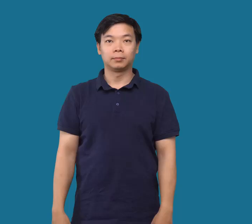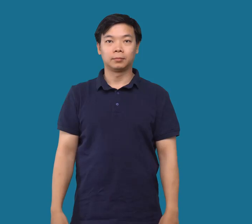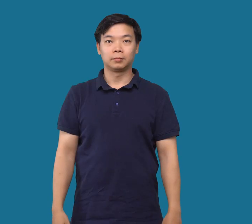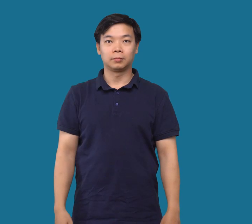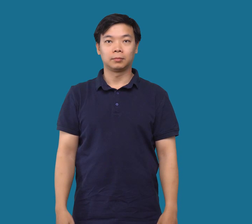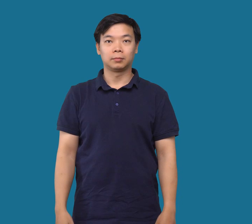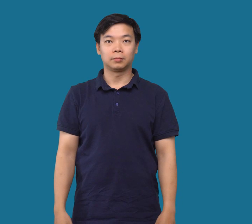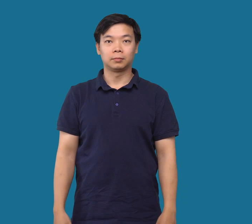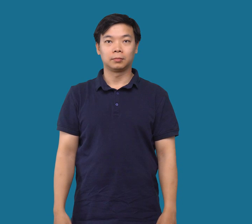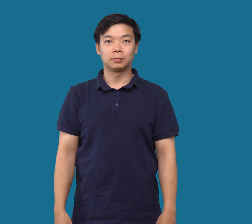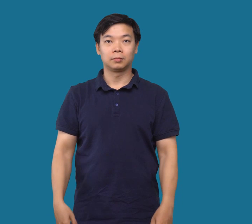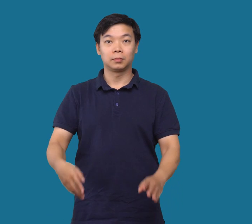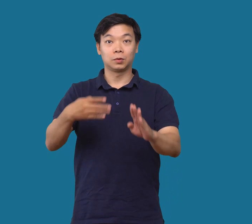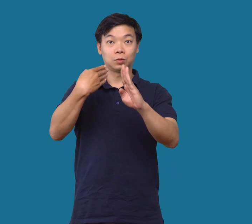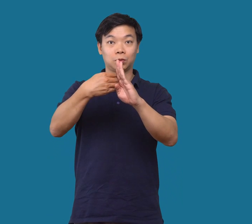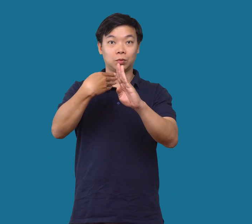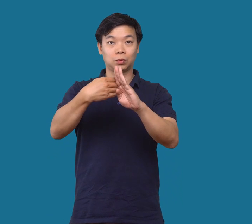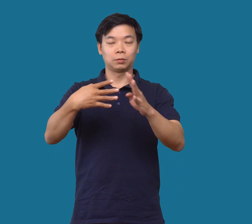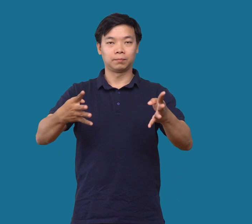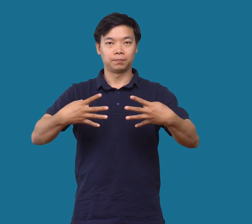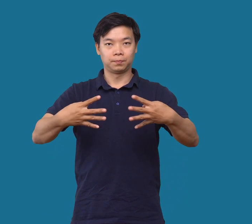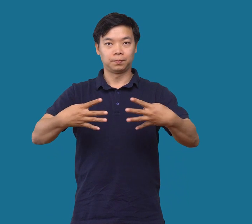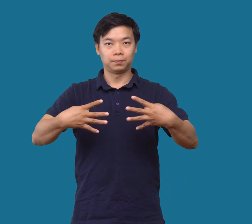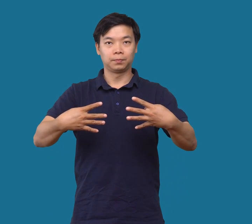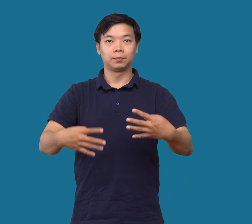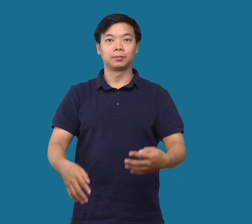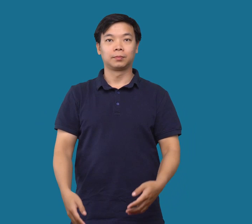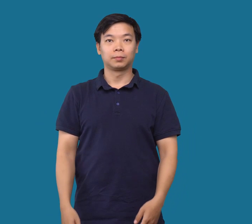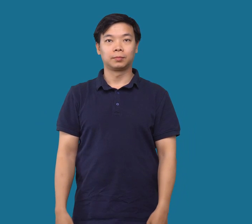cổng trường